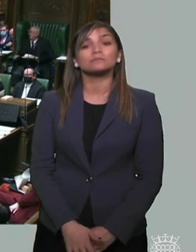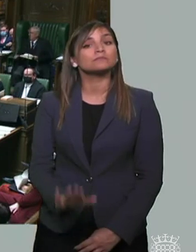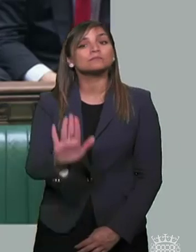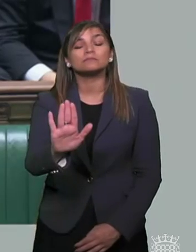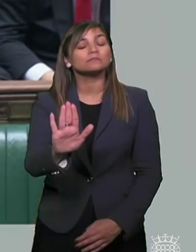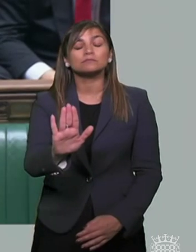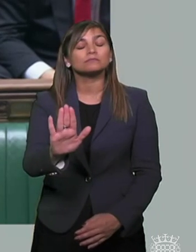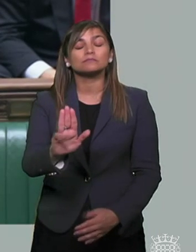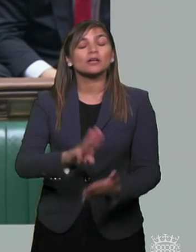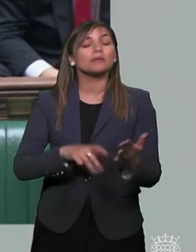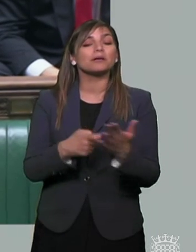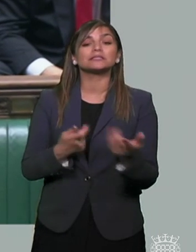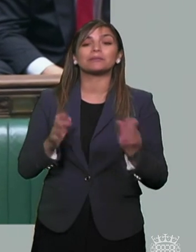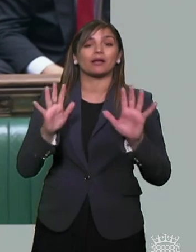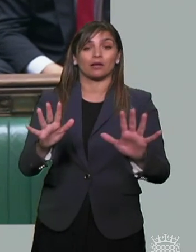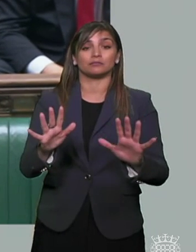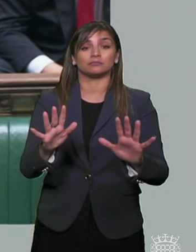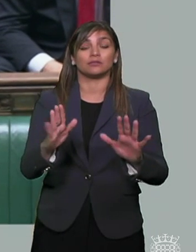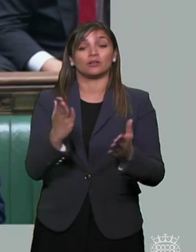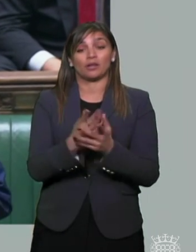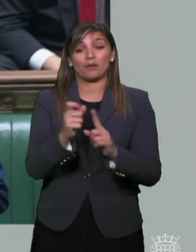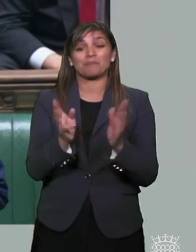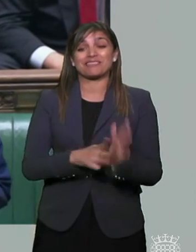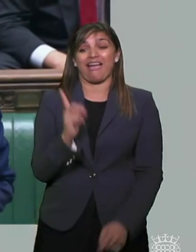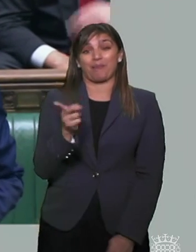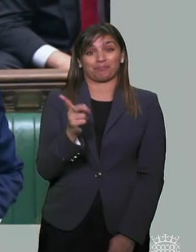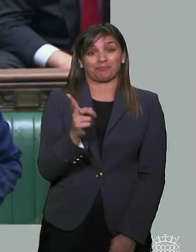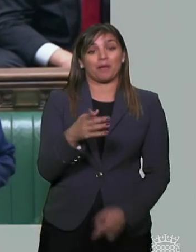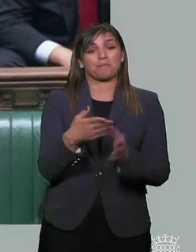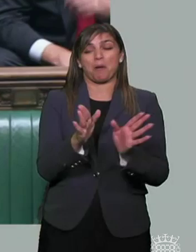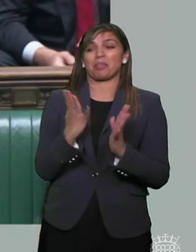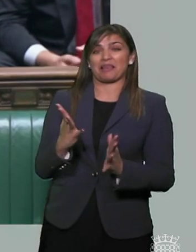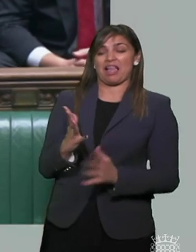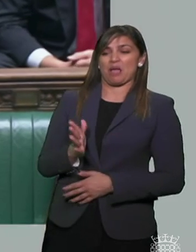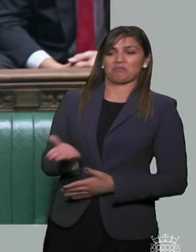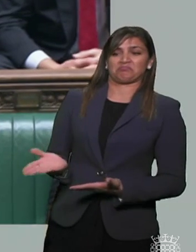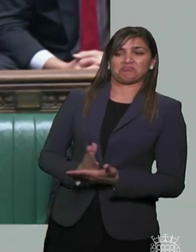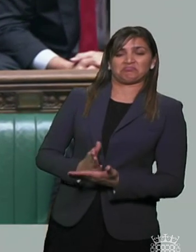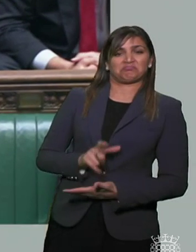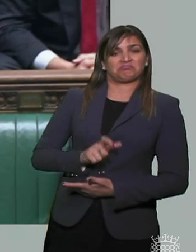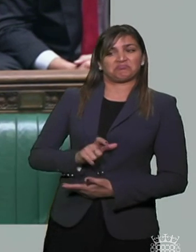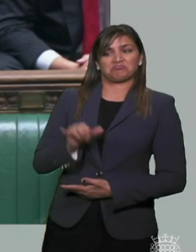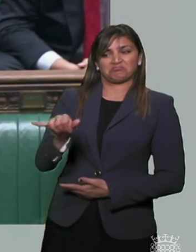The only person undermining public confidence is sitting right there opposite me.